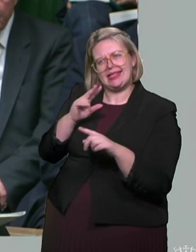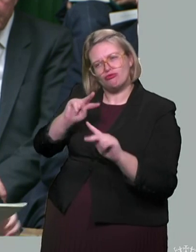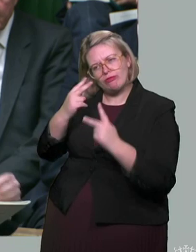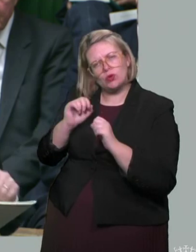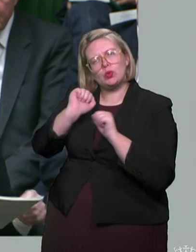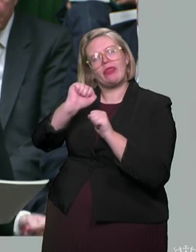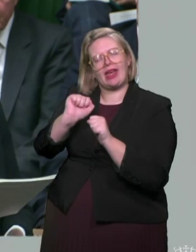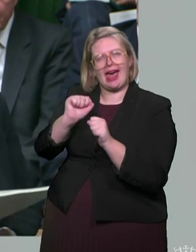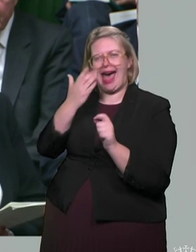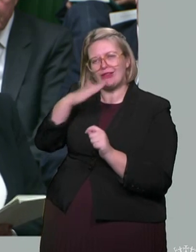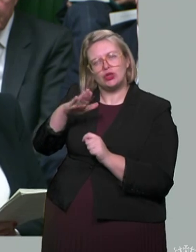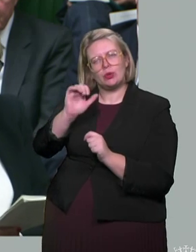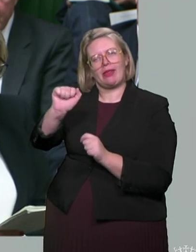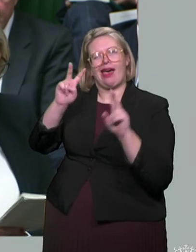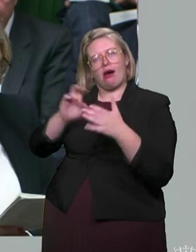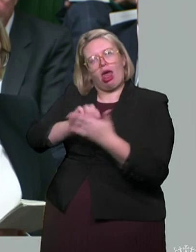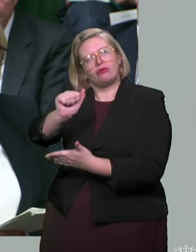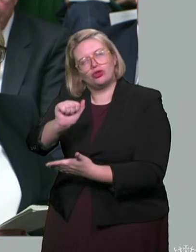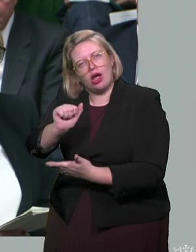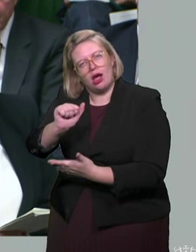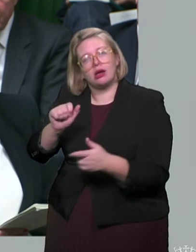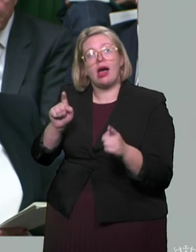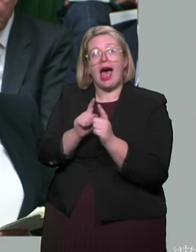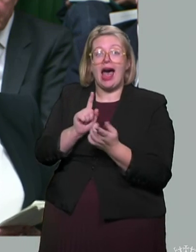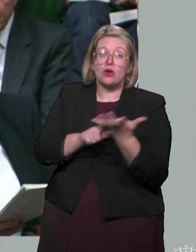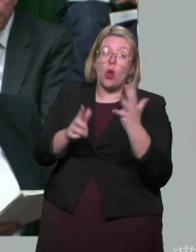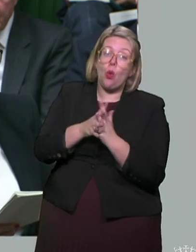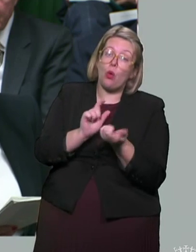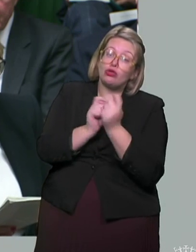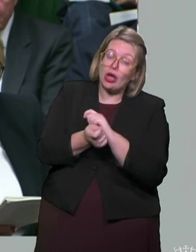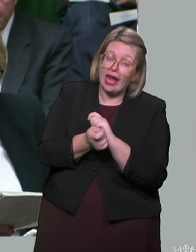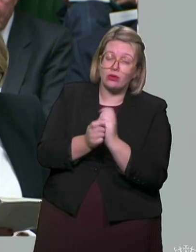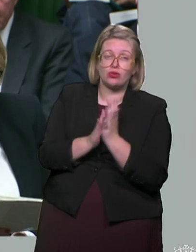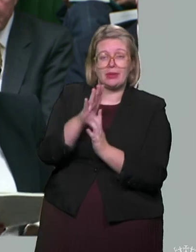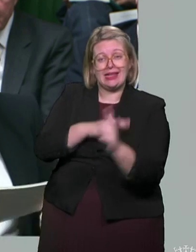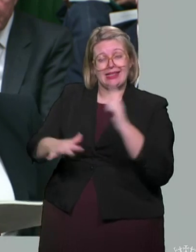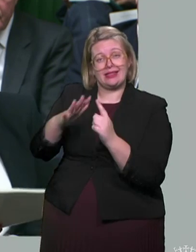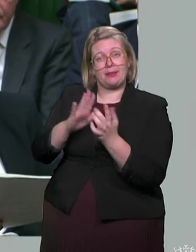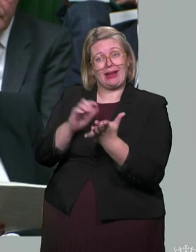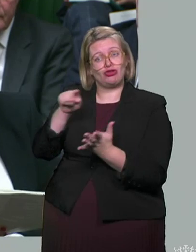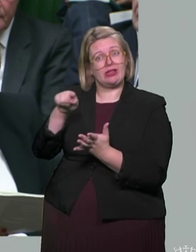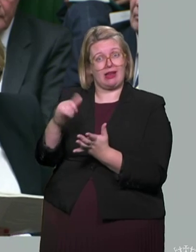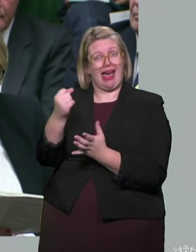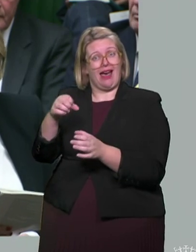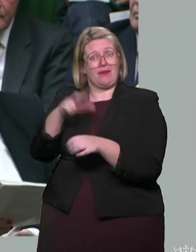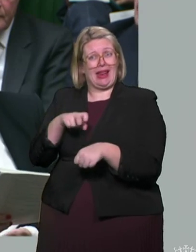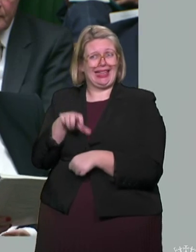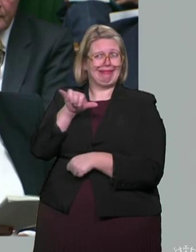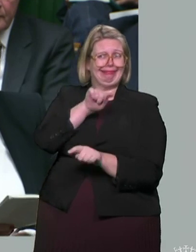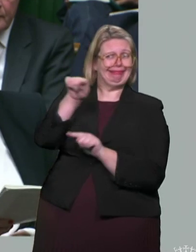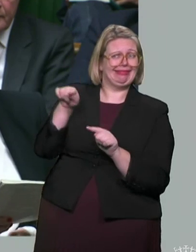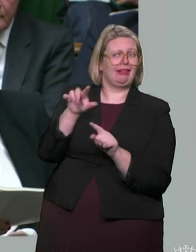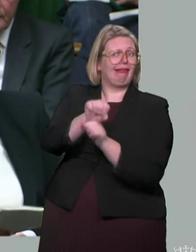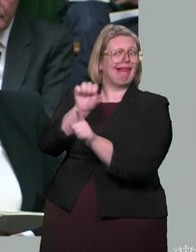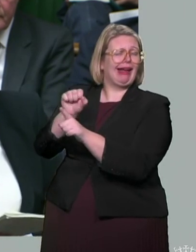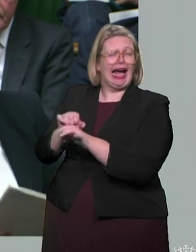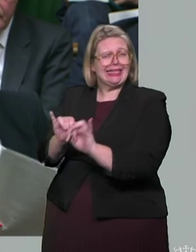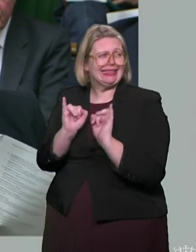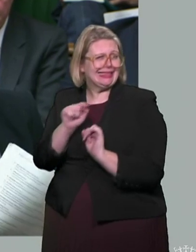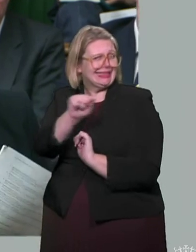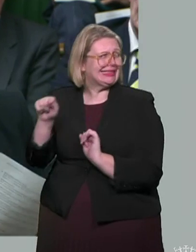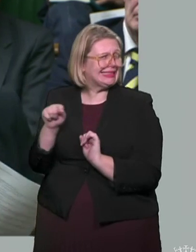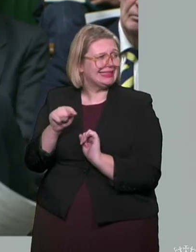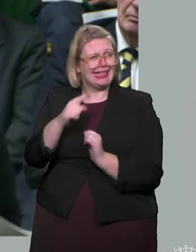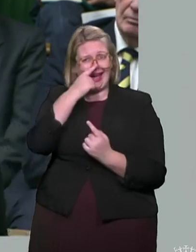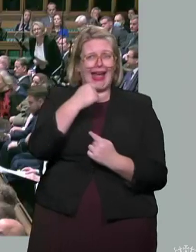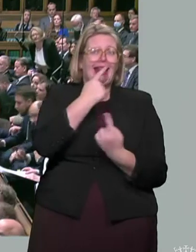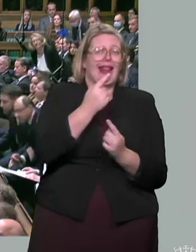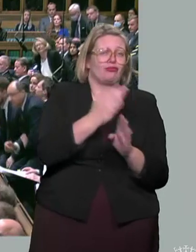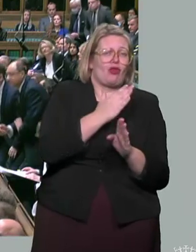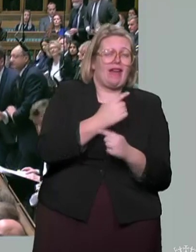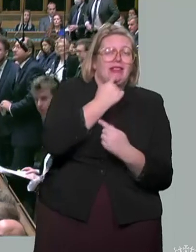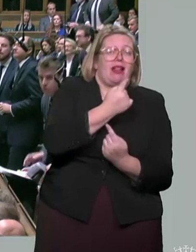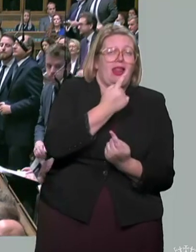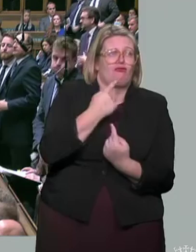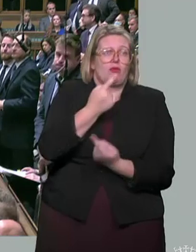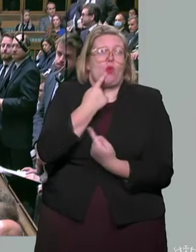Will he also consider reforming the law on whistleblowing, so that people in Greater Manchester police and other organisations can speak up against wrongdoing in confidence?